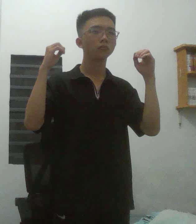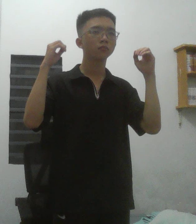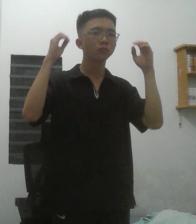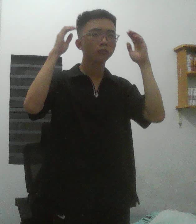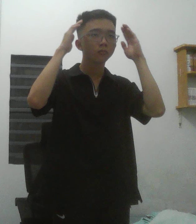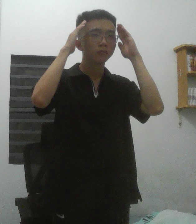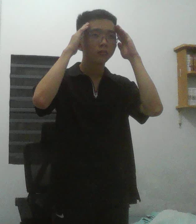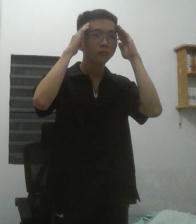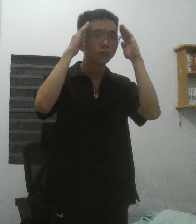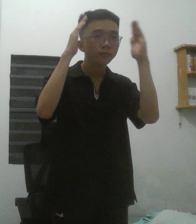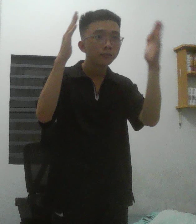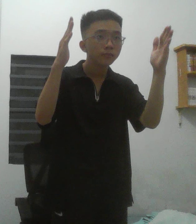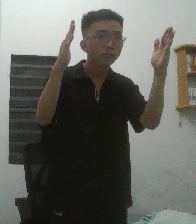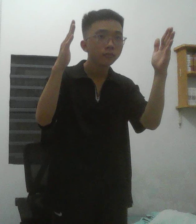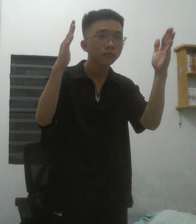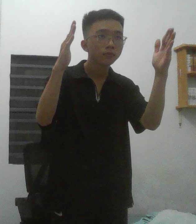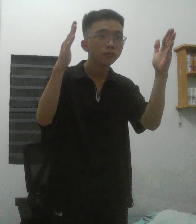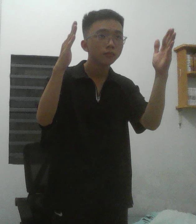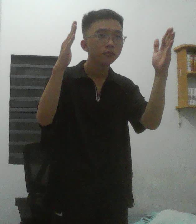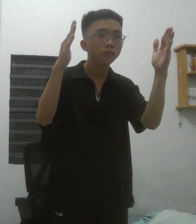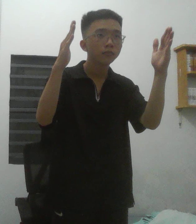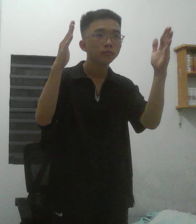quan tam